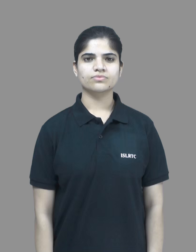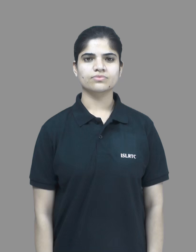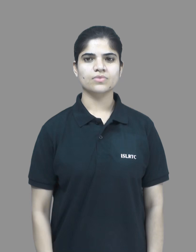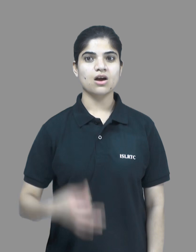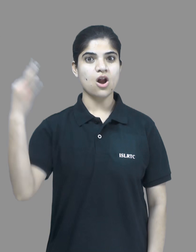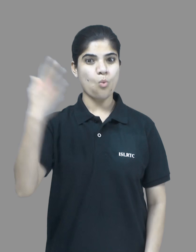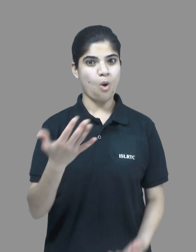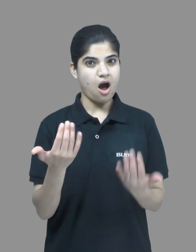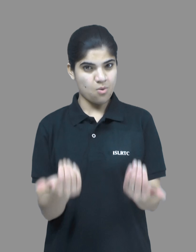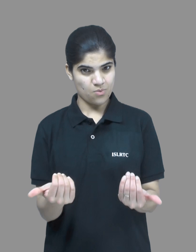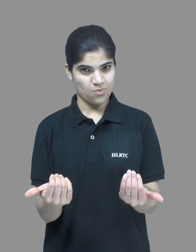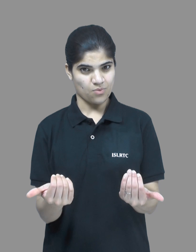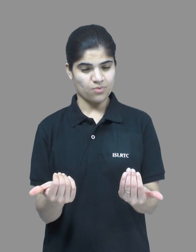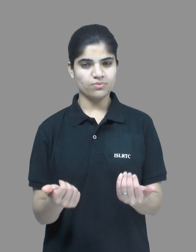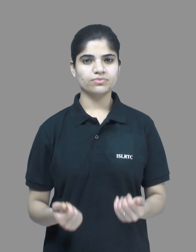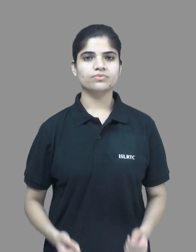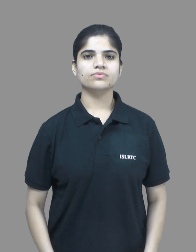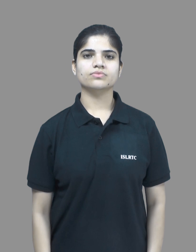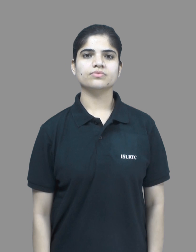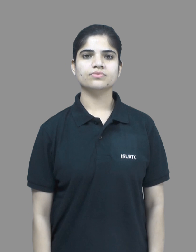Modern